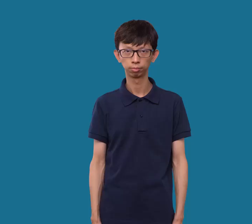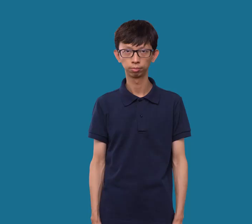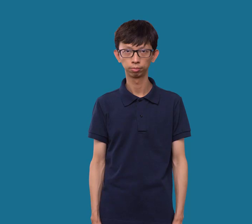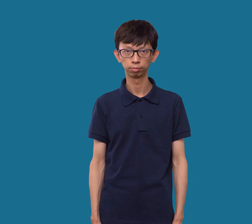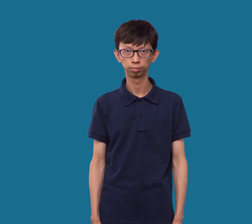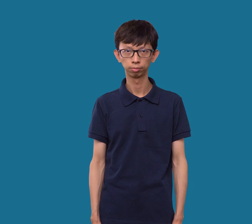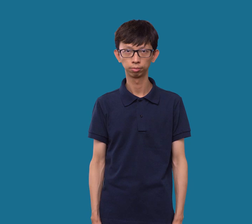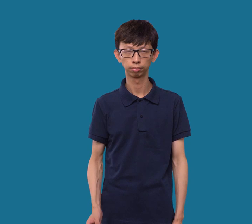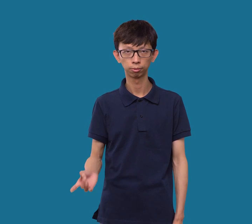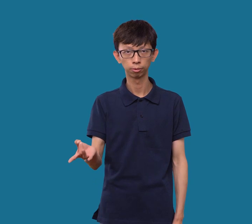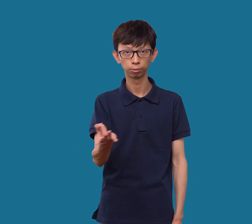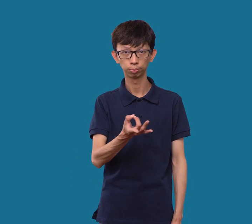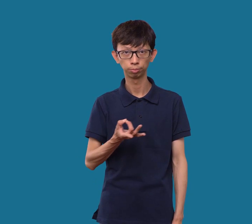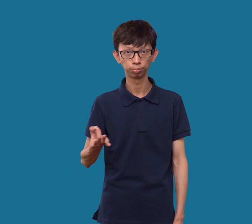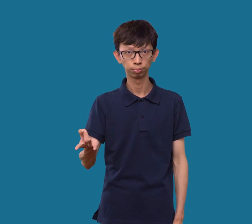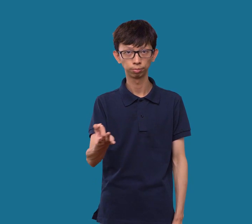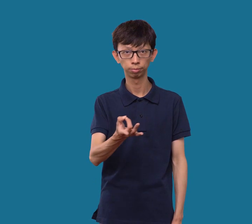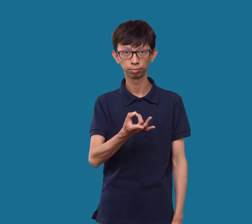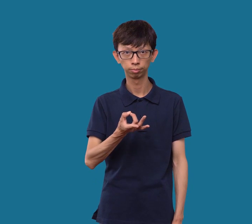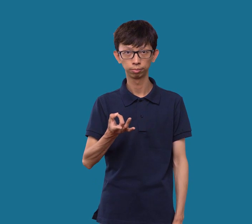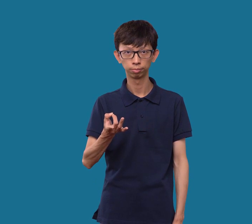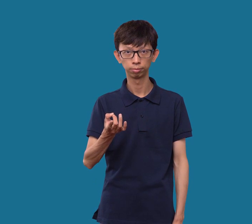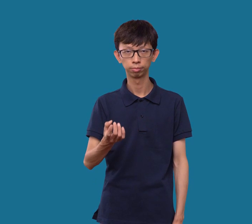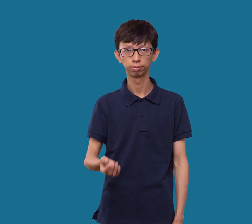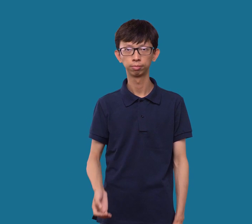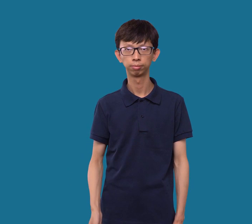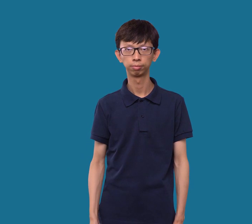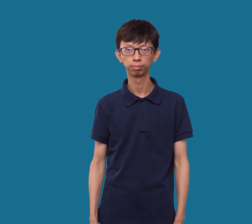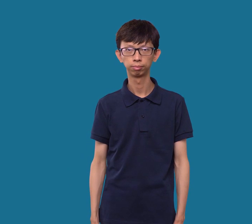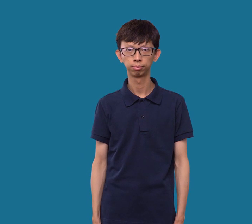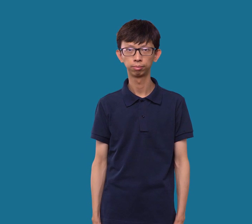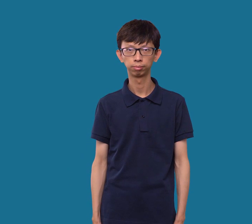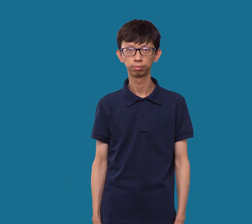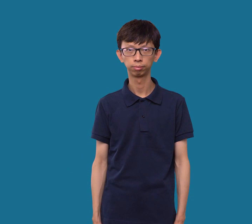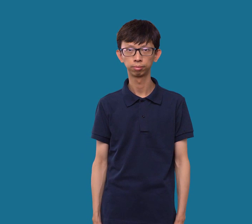hồ Hoàn Kiếm